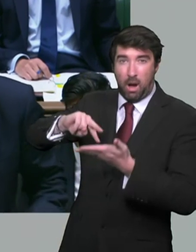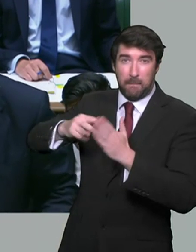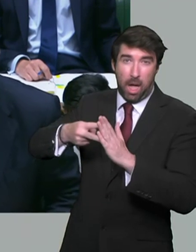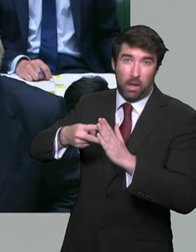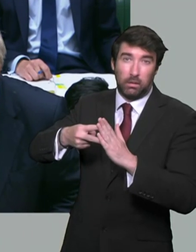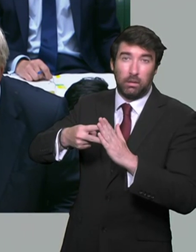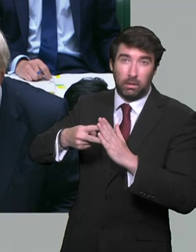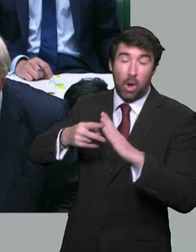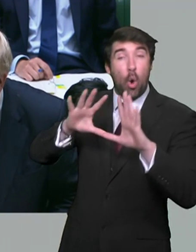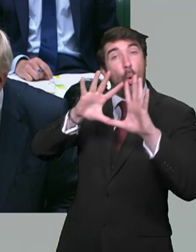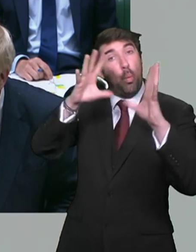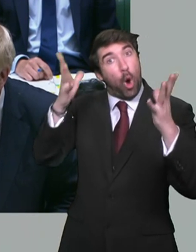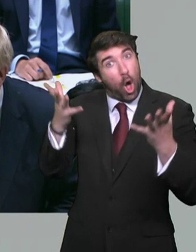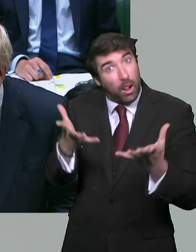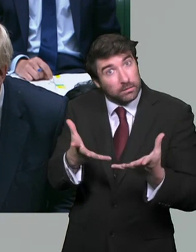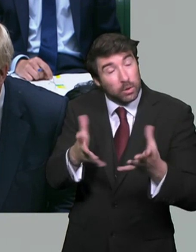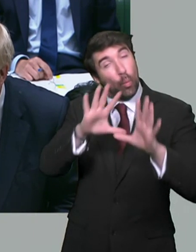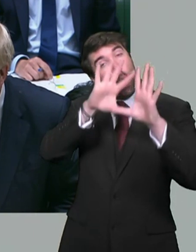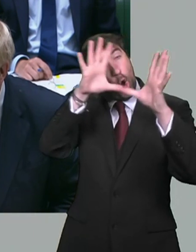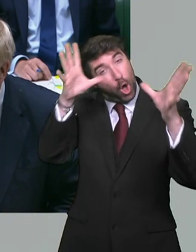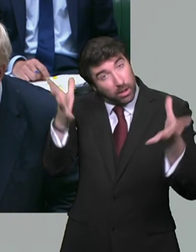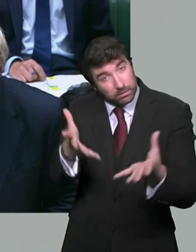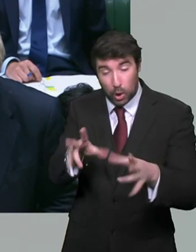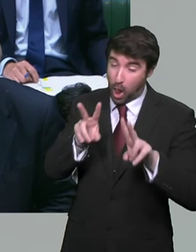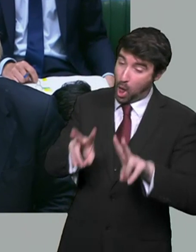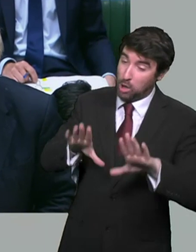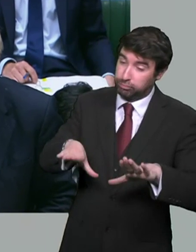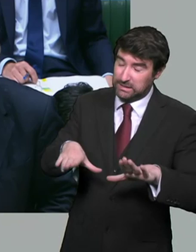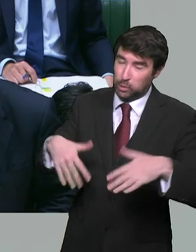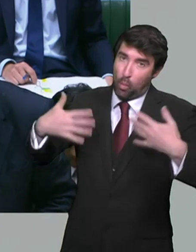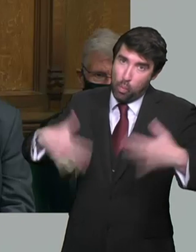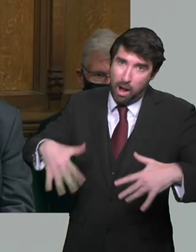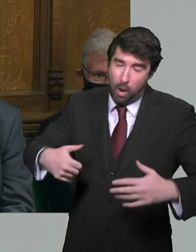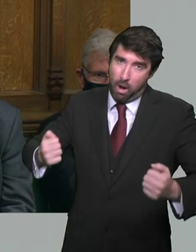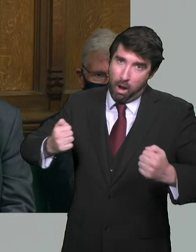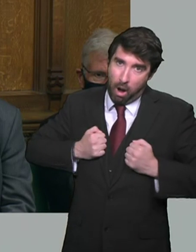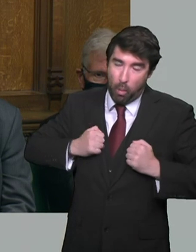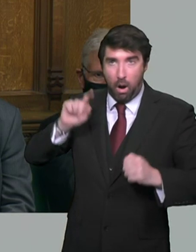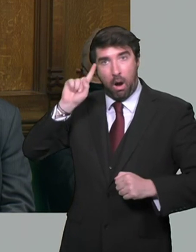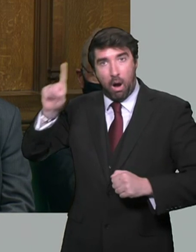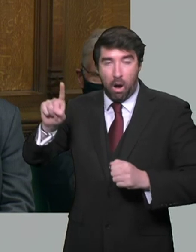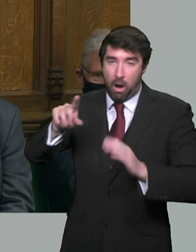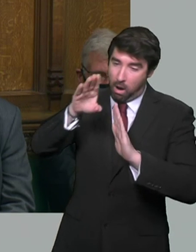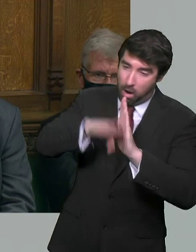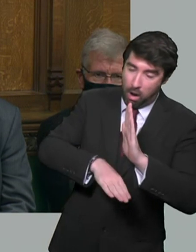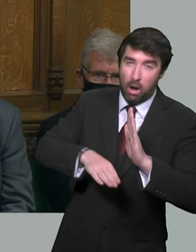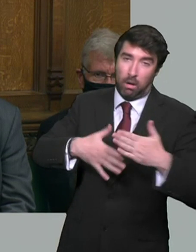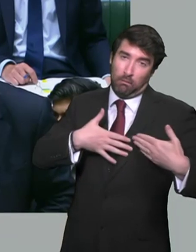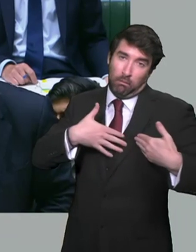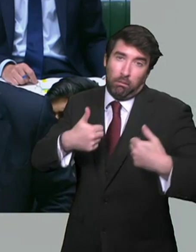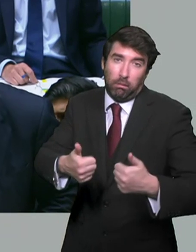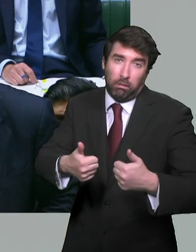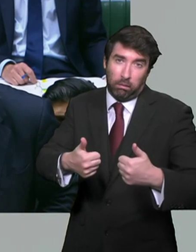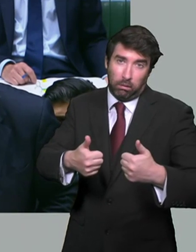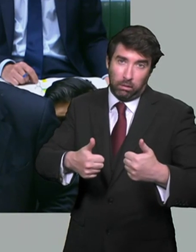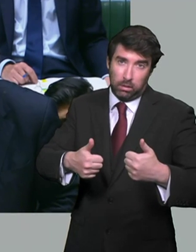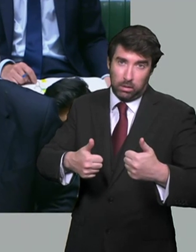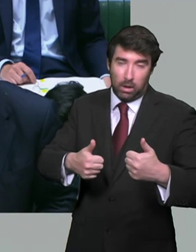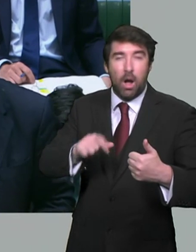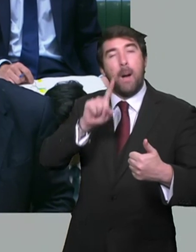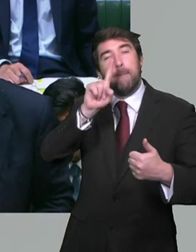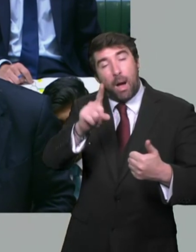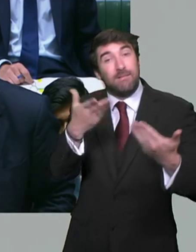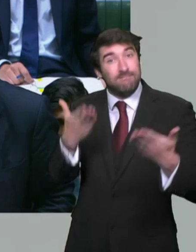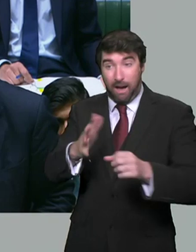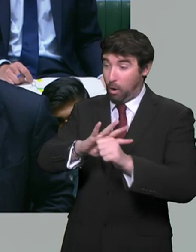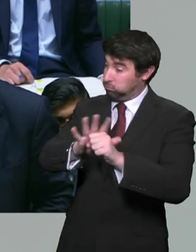That was quite right, but we are also now trying to ensure that we have a high-wage and high-skilled jobs-led recovery, and that is what is happening.